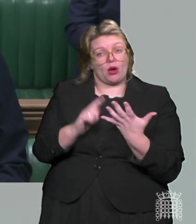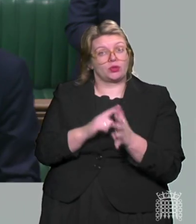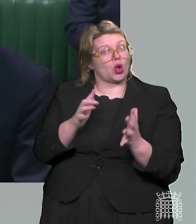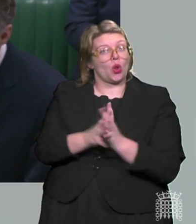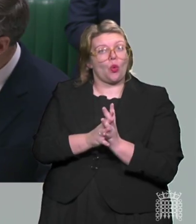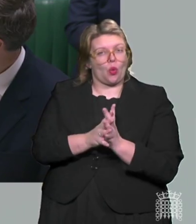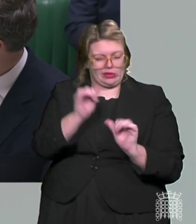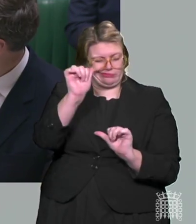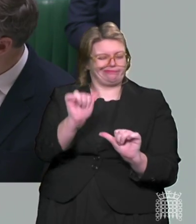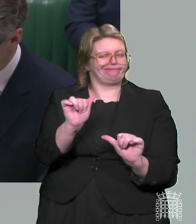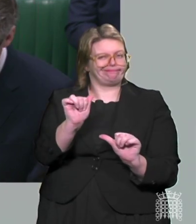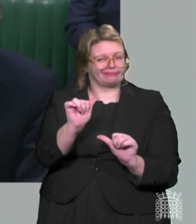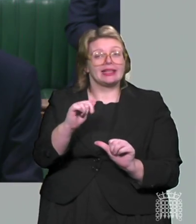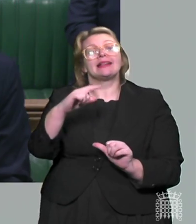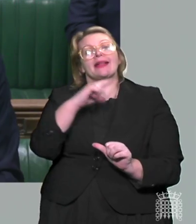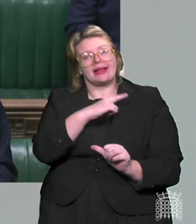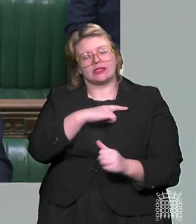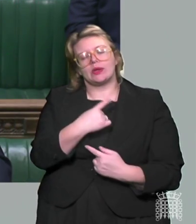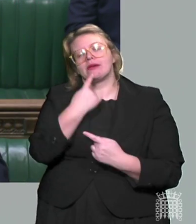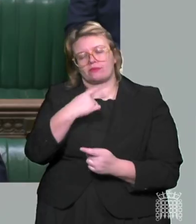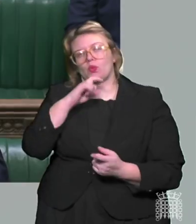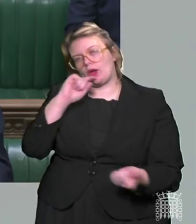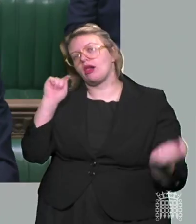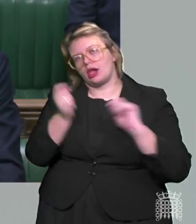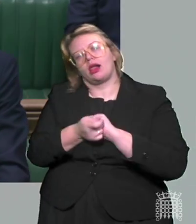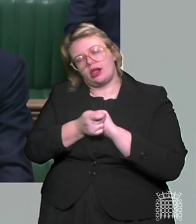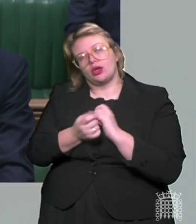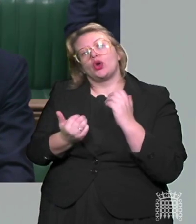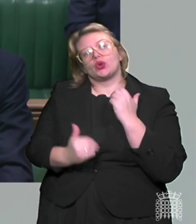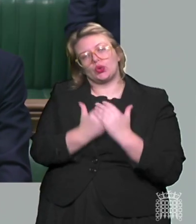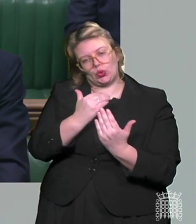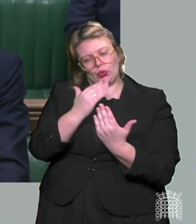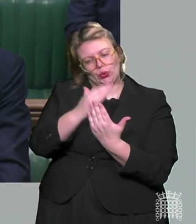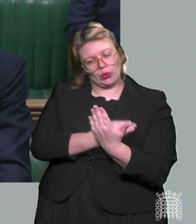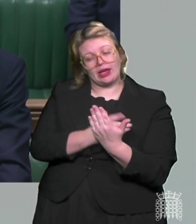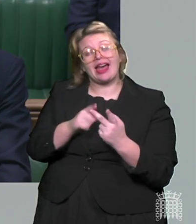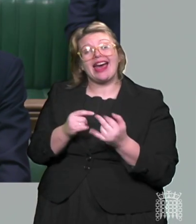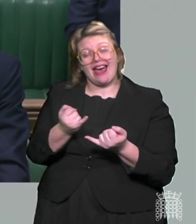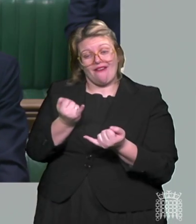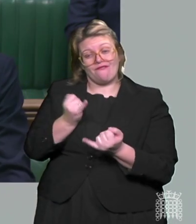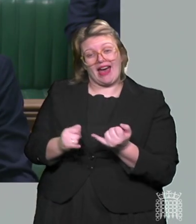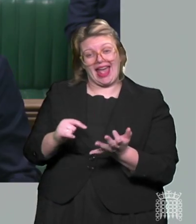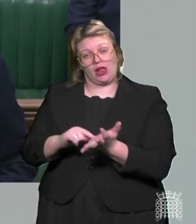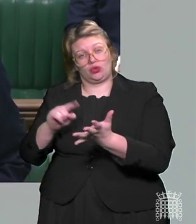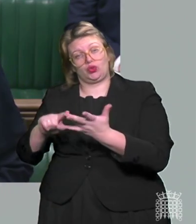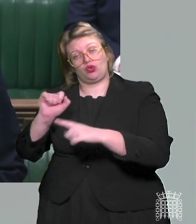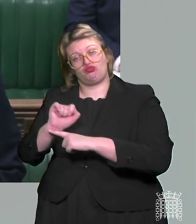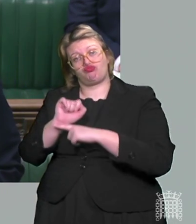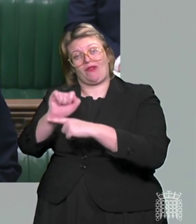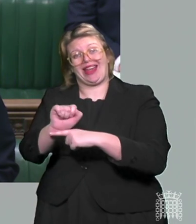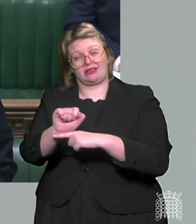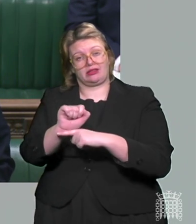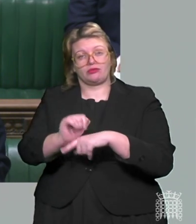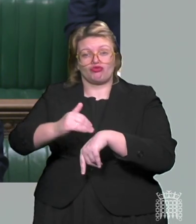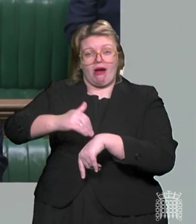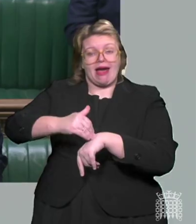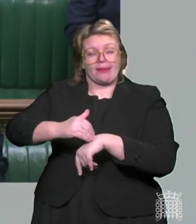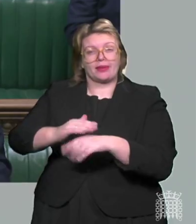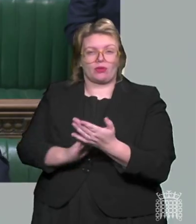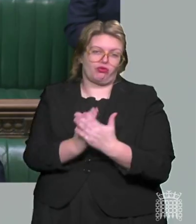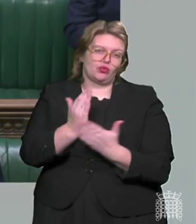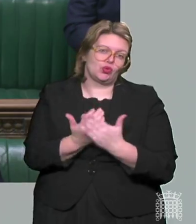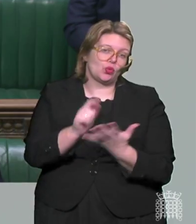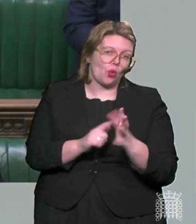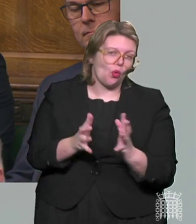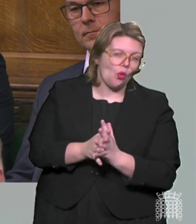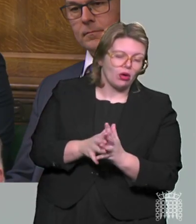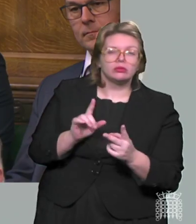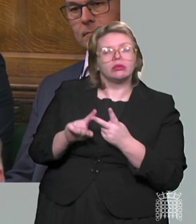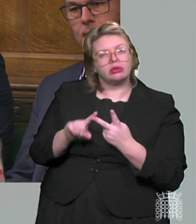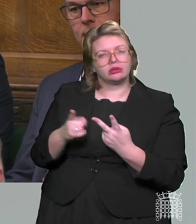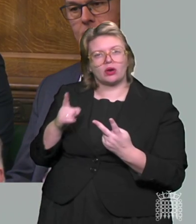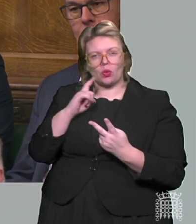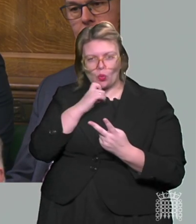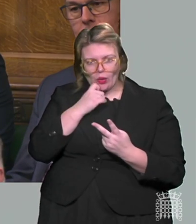That is welcome, and I think it is what the Attorney General has said today, but can she—because we know her to be a candid and thoughtful person—explain and confirm what by any definition is a screeching U-turn in Government policy?